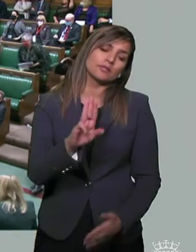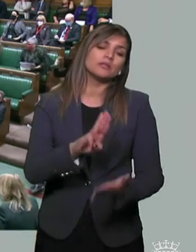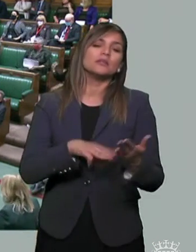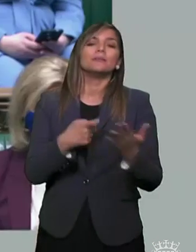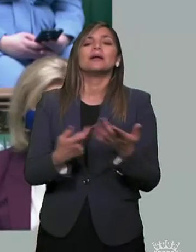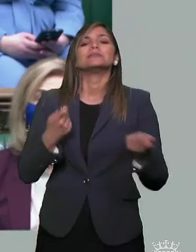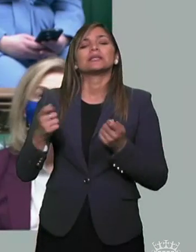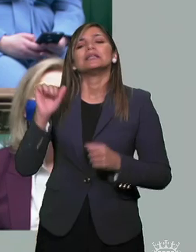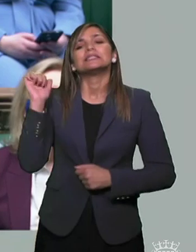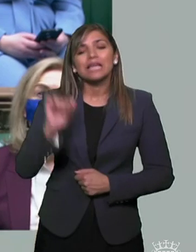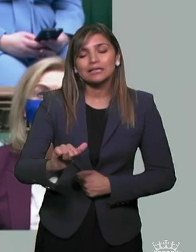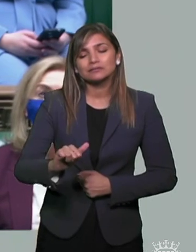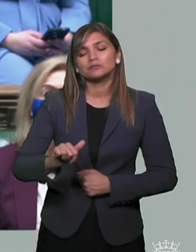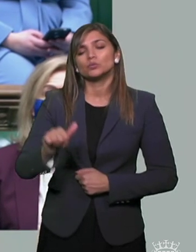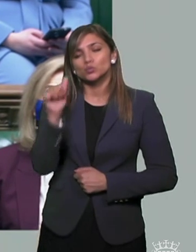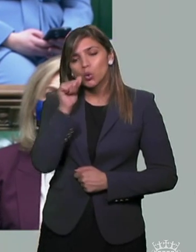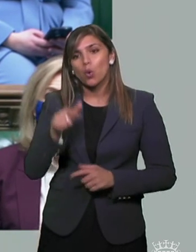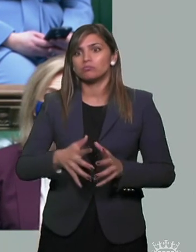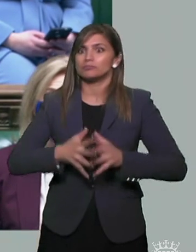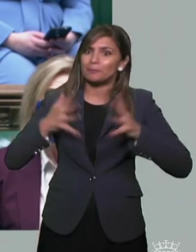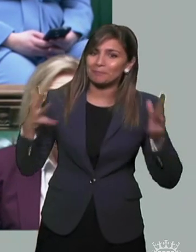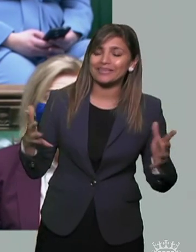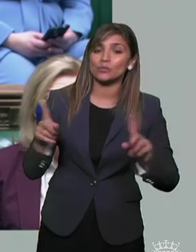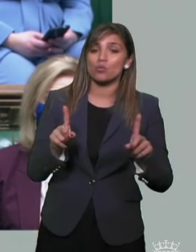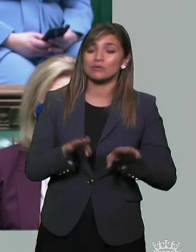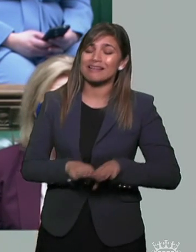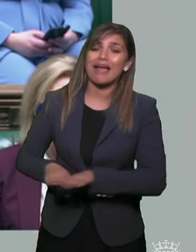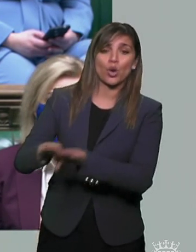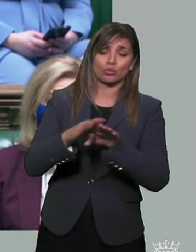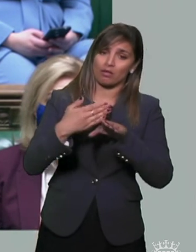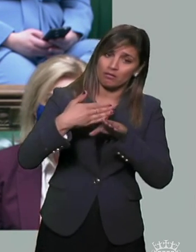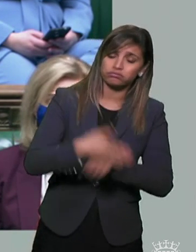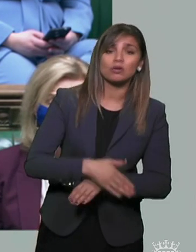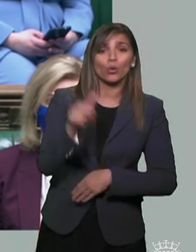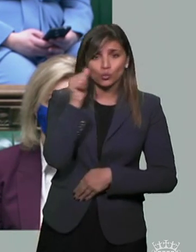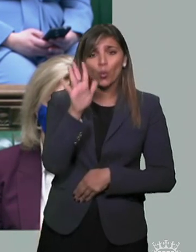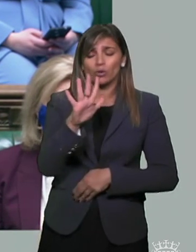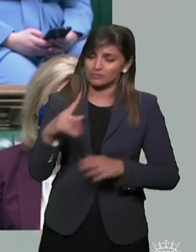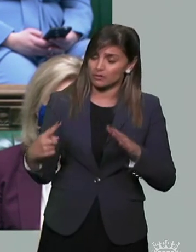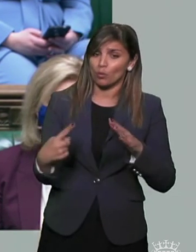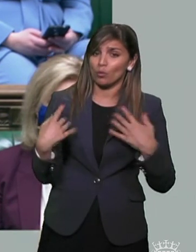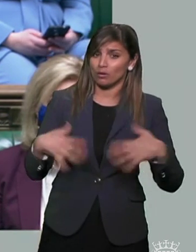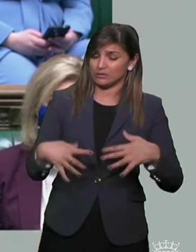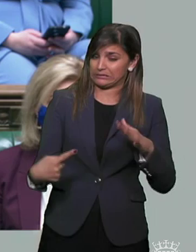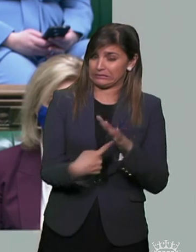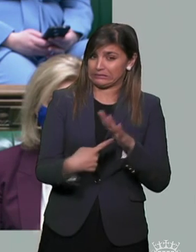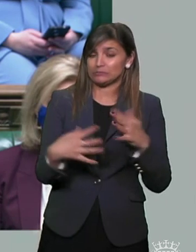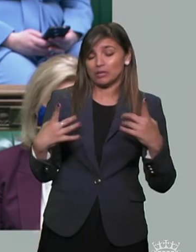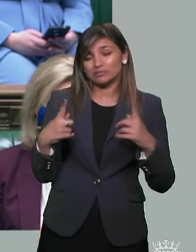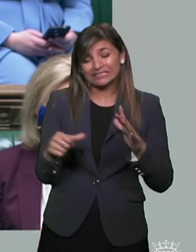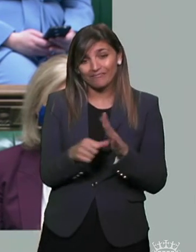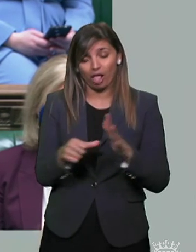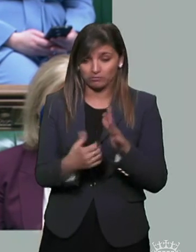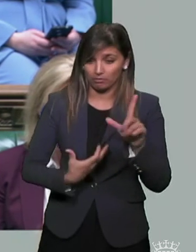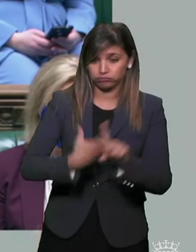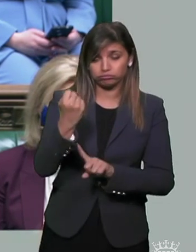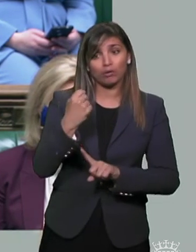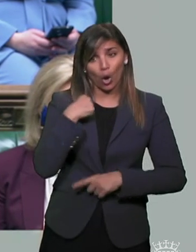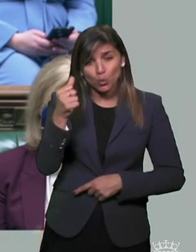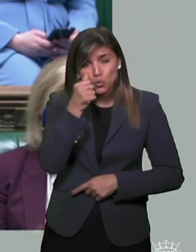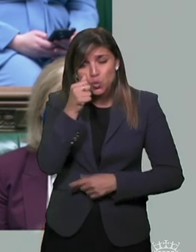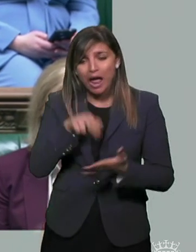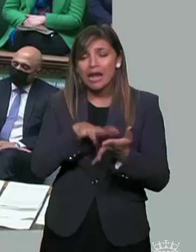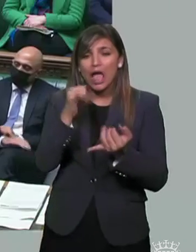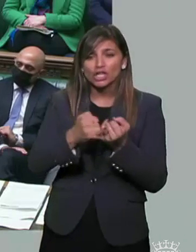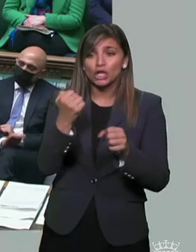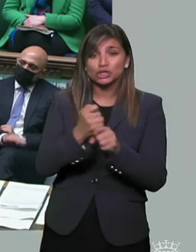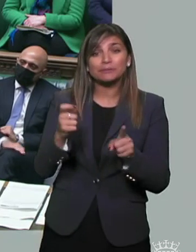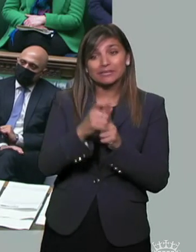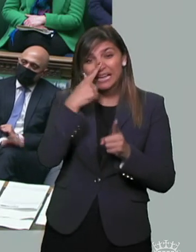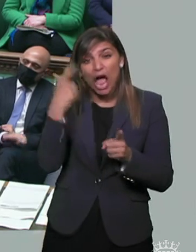Yes, this is a massive national effort and, yes, it will be incredibly hard to achieve, but do I believe that our NHS, our GPs and our volunteers can do it?